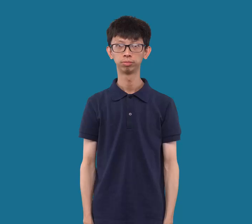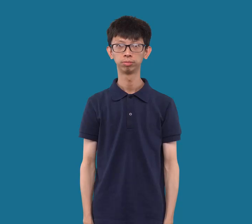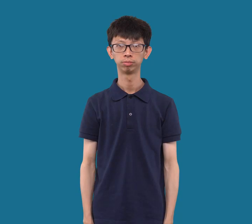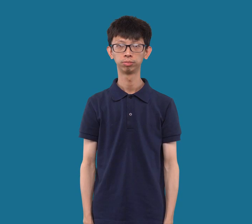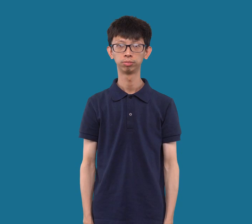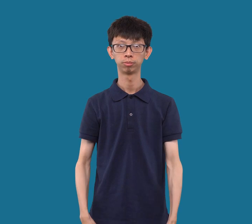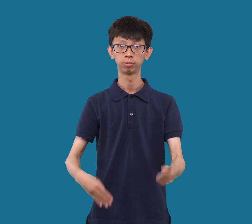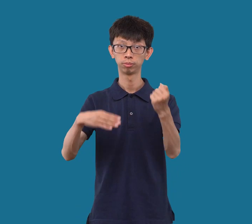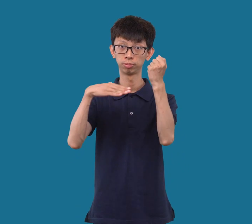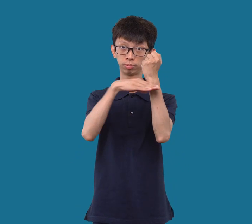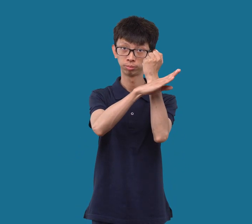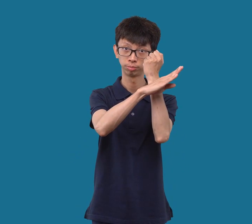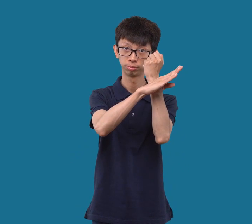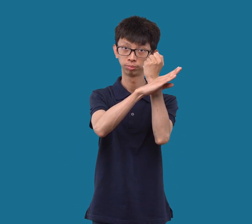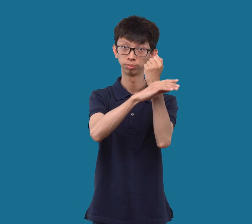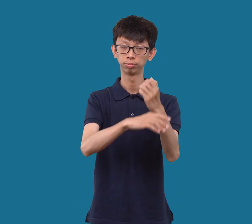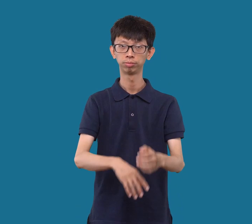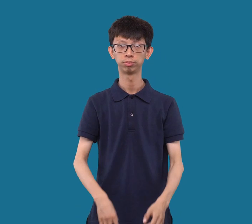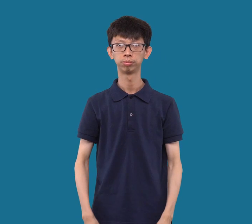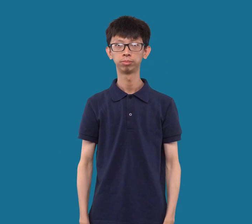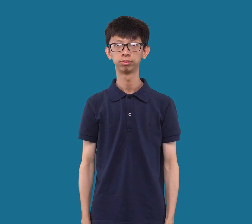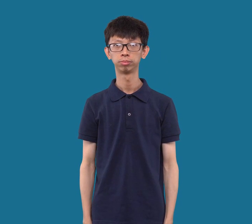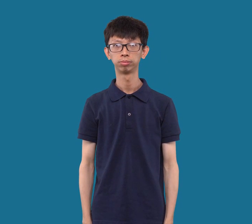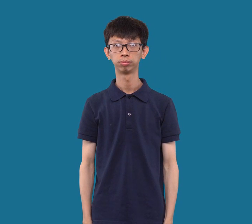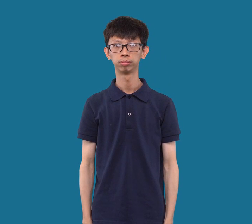đàng ngoài